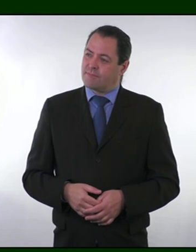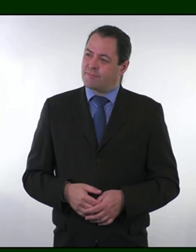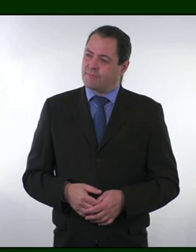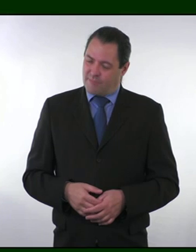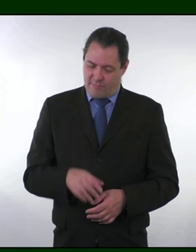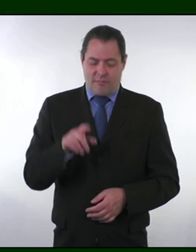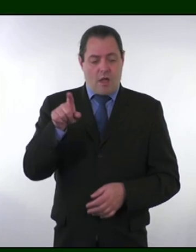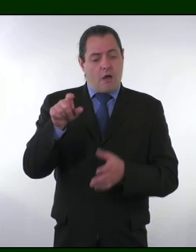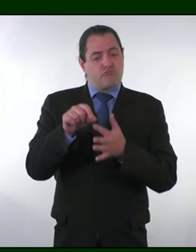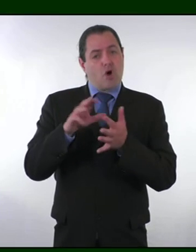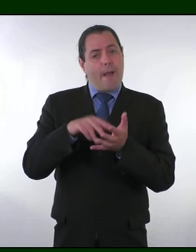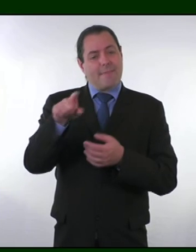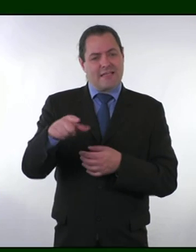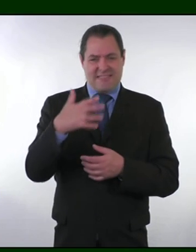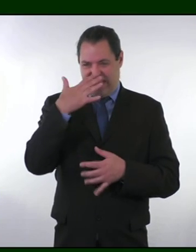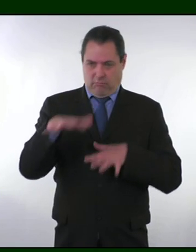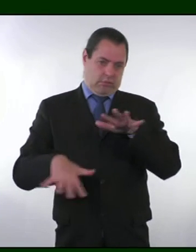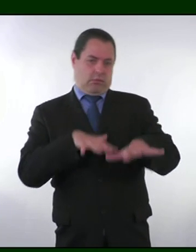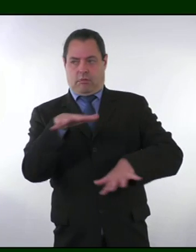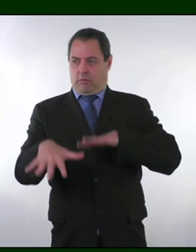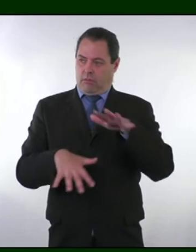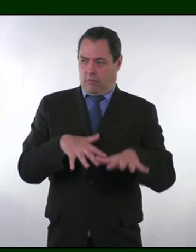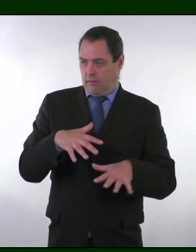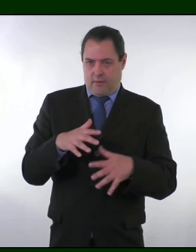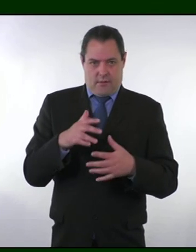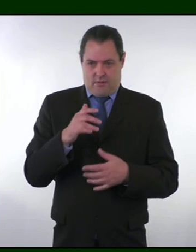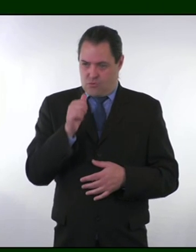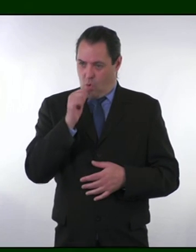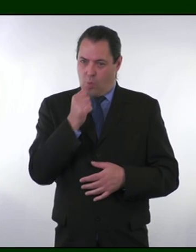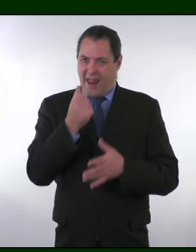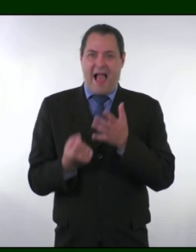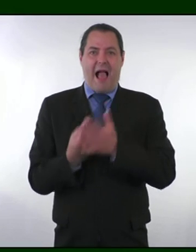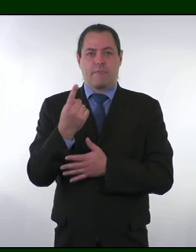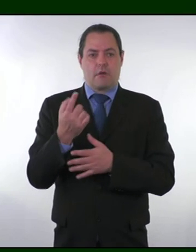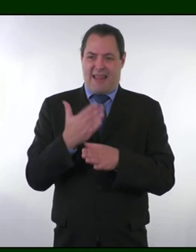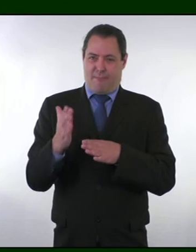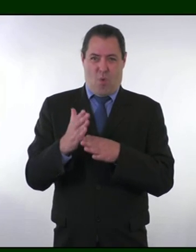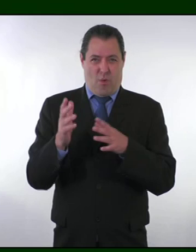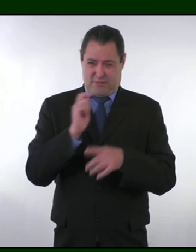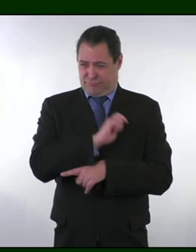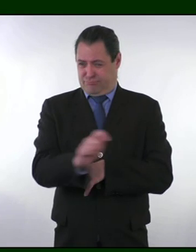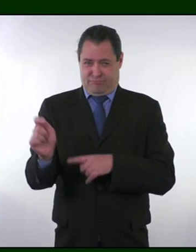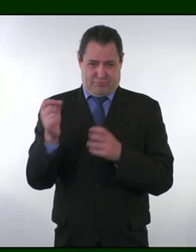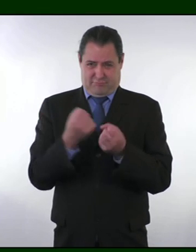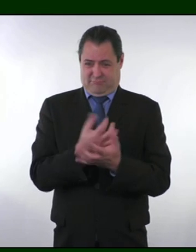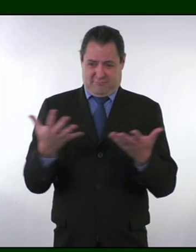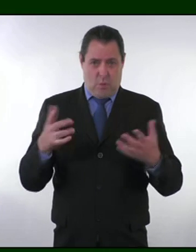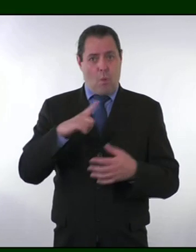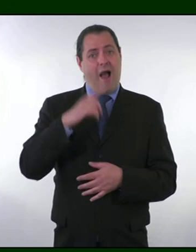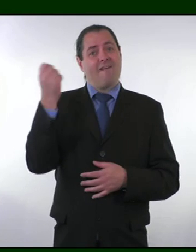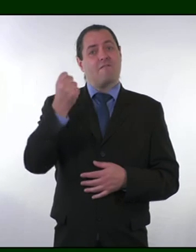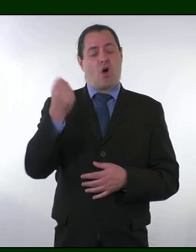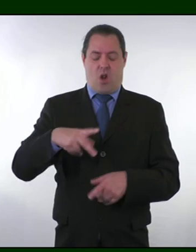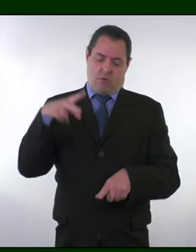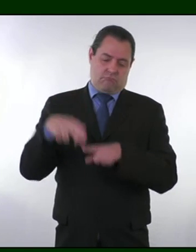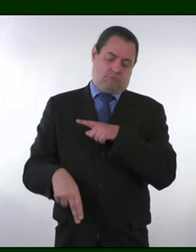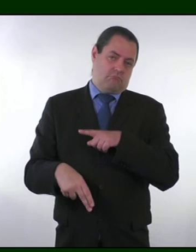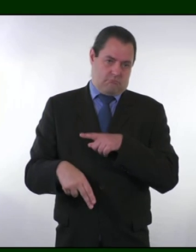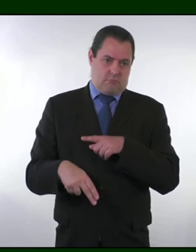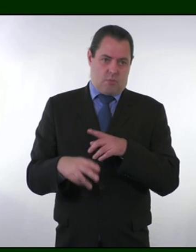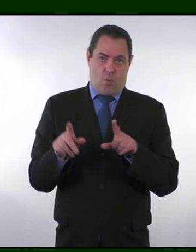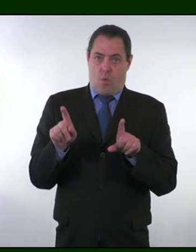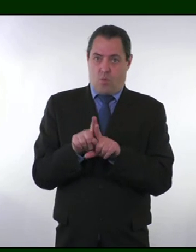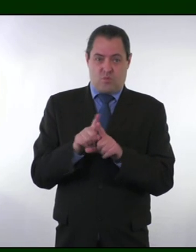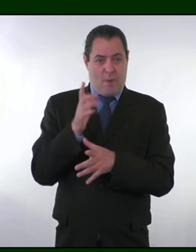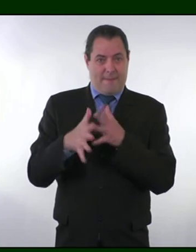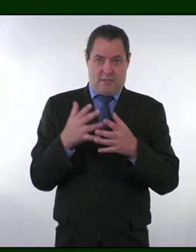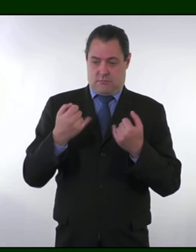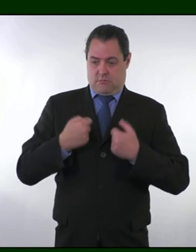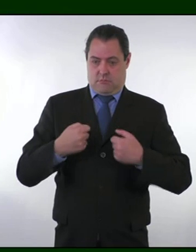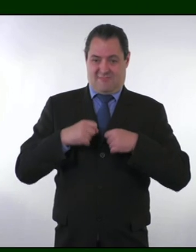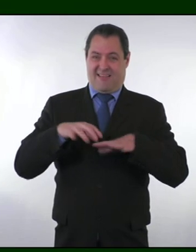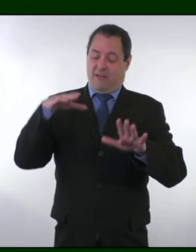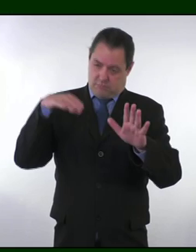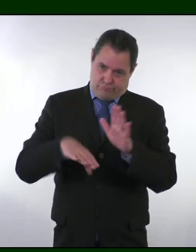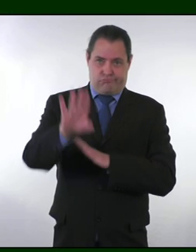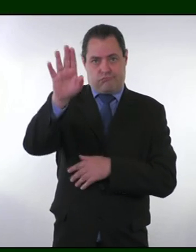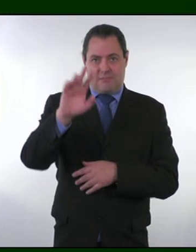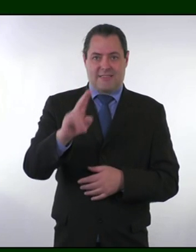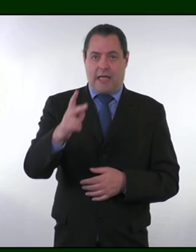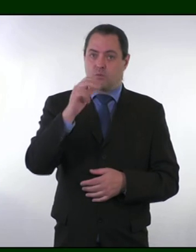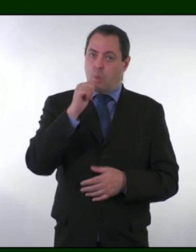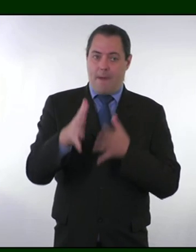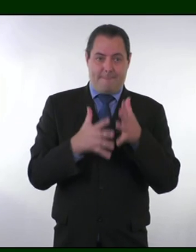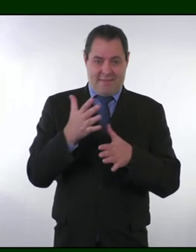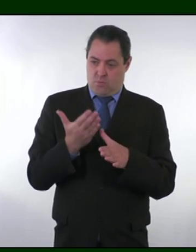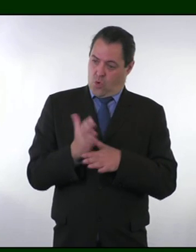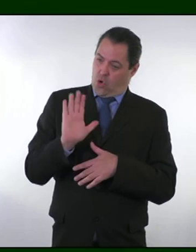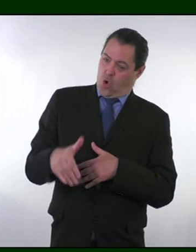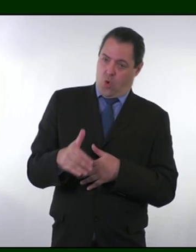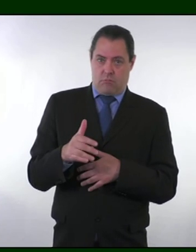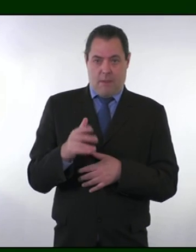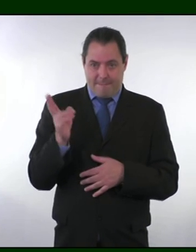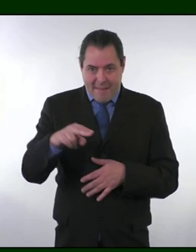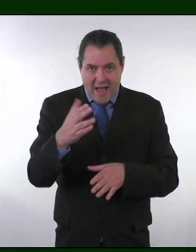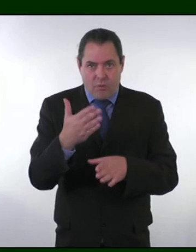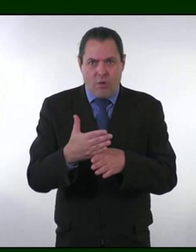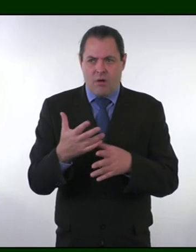The Prime Minister is stumbling forward into mass unemployment with the sudden and universal removal of furlough, and towards a further spike and resurgence of coronavirus due to making people who are working from home travel to work.